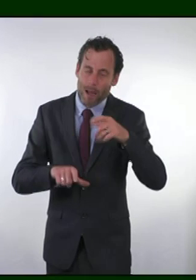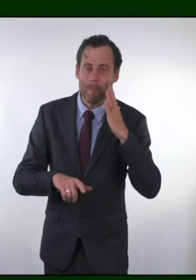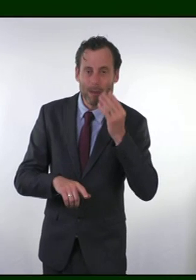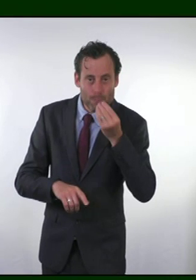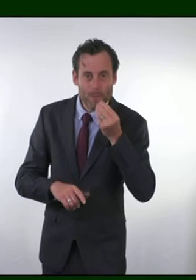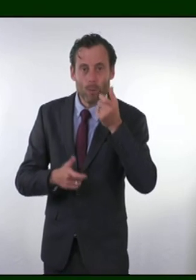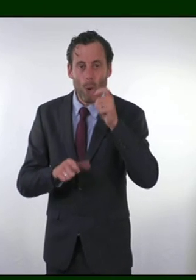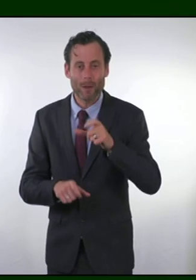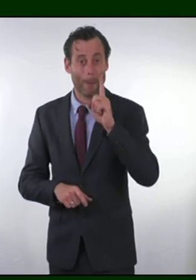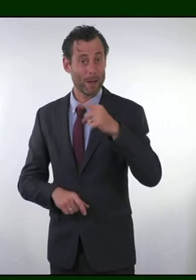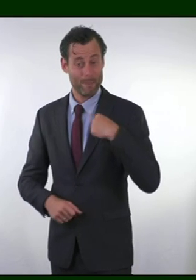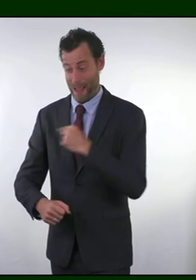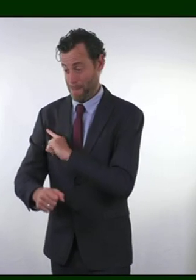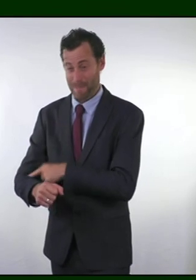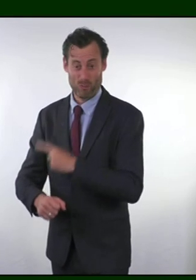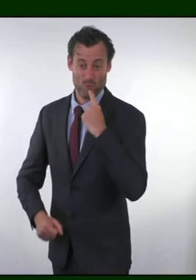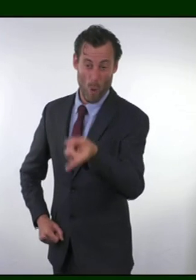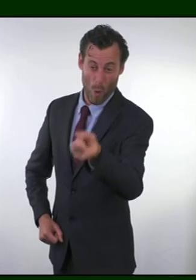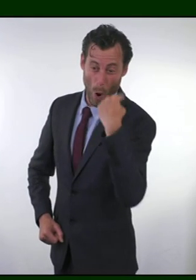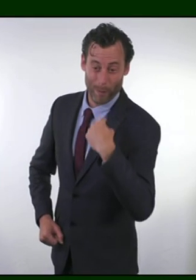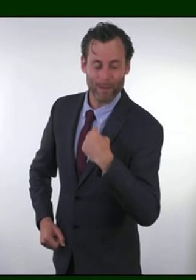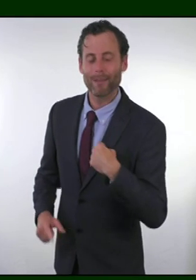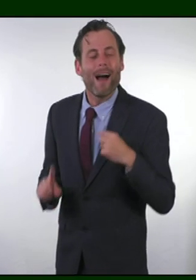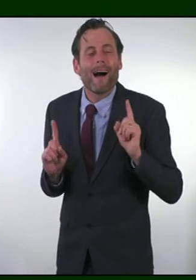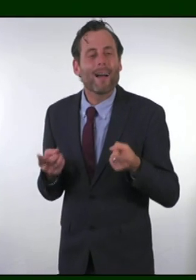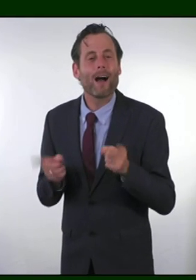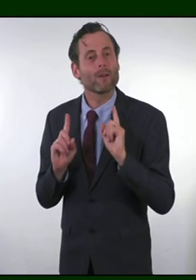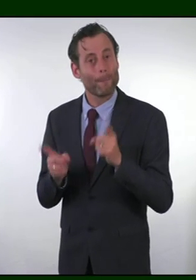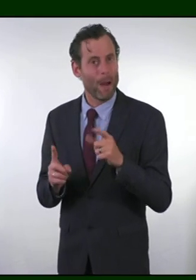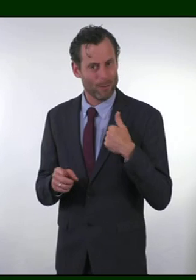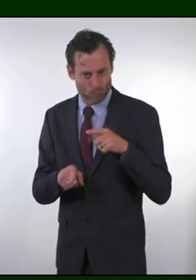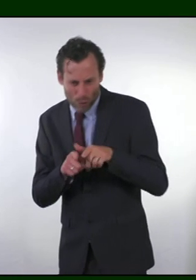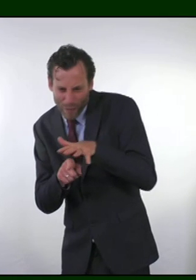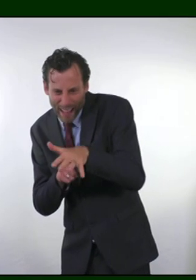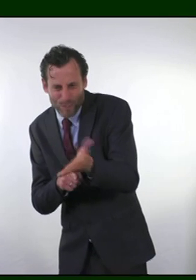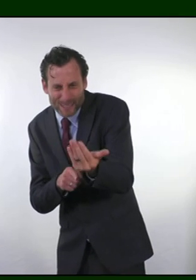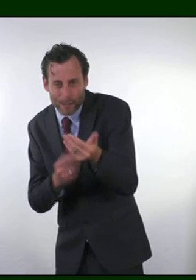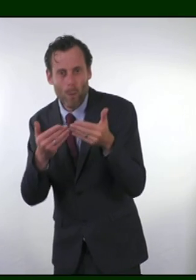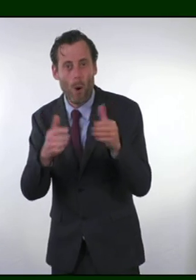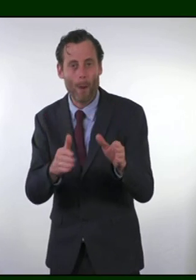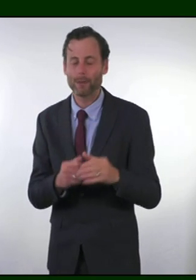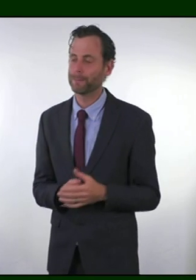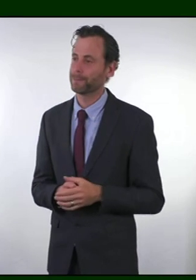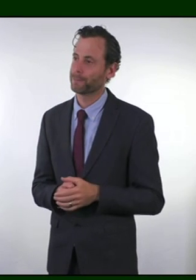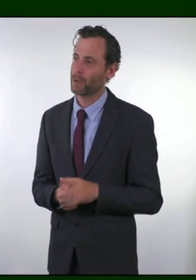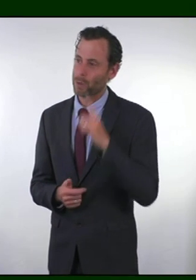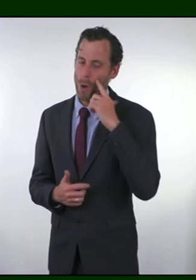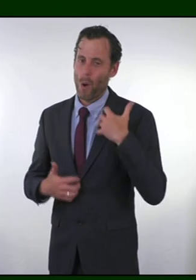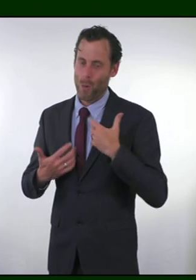I am not sure that I have the powers to summon anyone, but I will be delighted to bring to bear whatever influence I can on the matter.